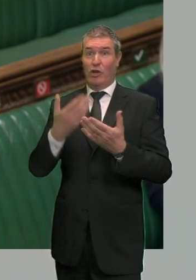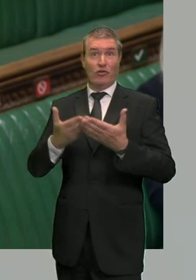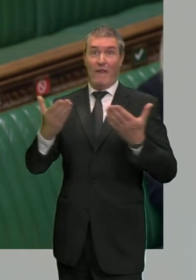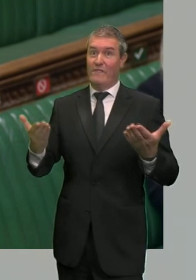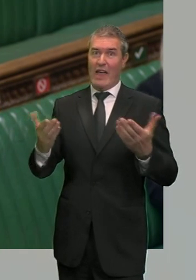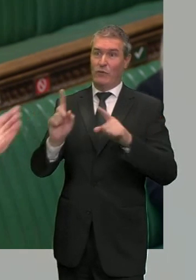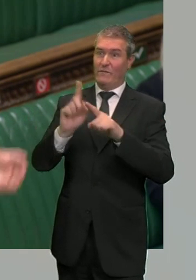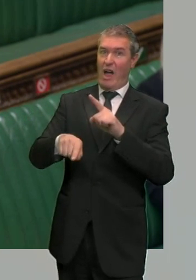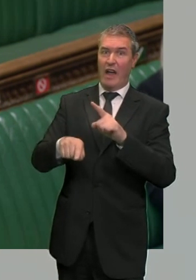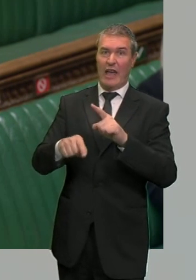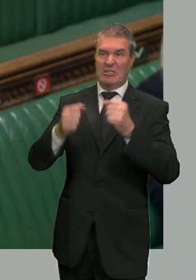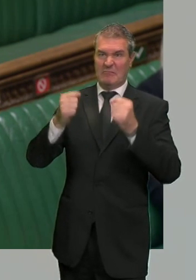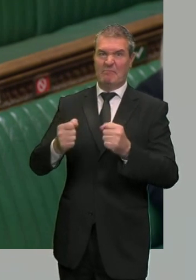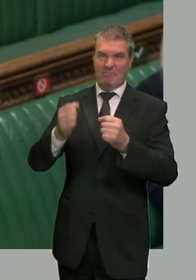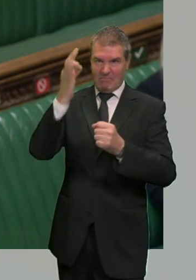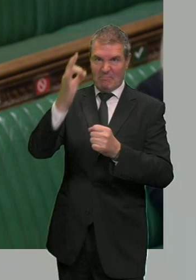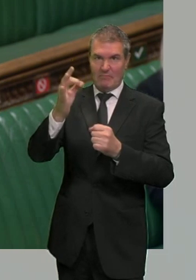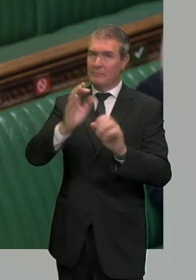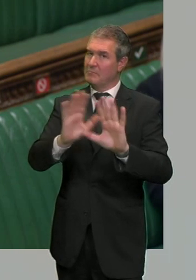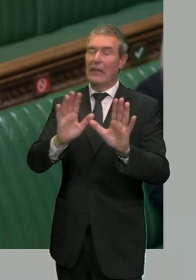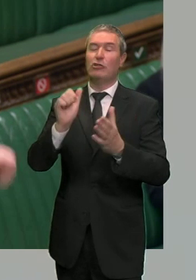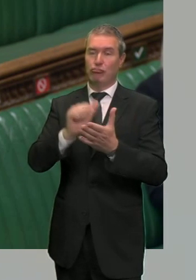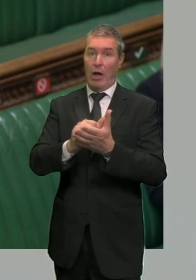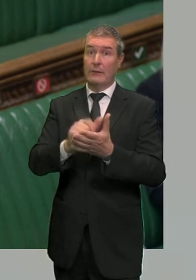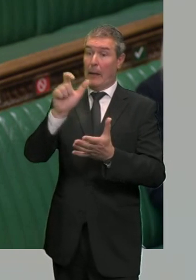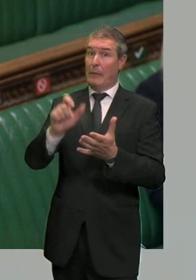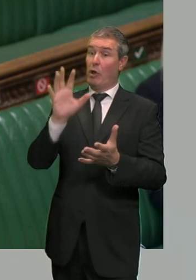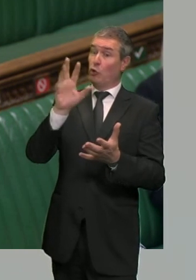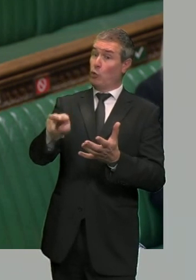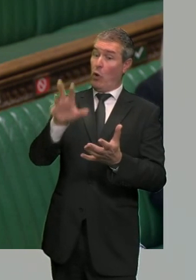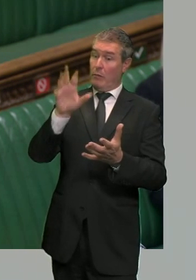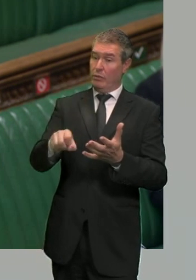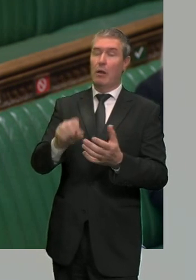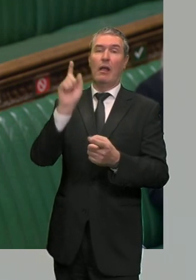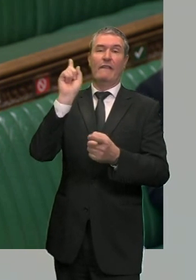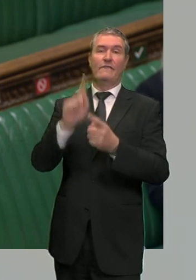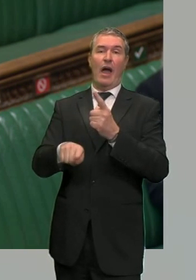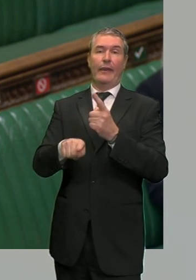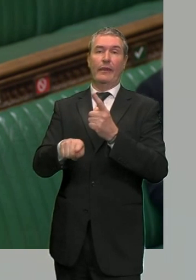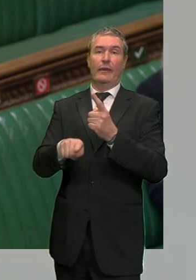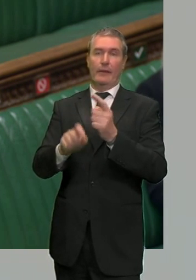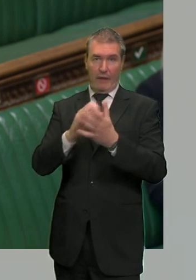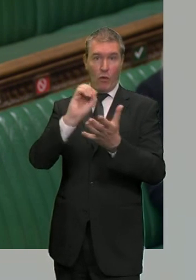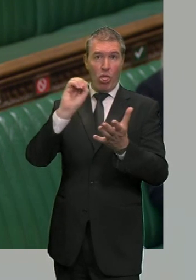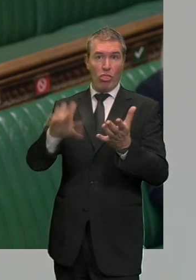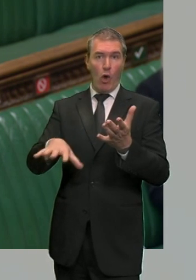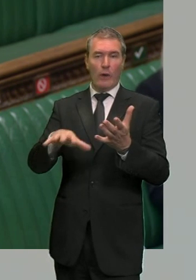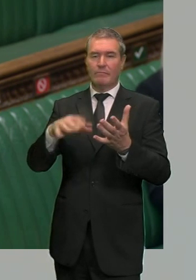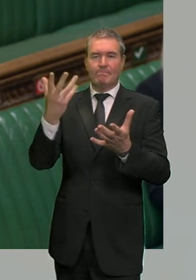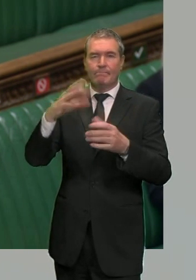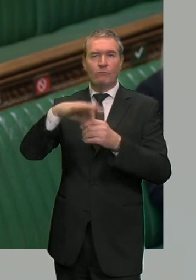Personally, I think it is the right thing to do. I abhor litter, and I urge anybody who sees anybody throwing away a crisp packet to